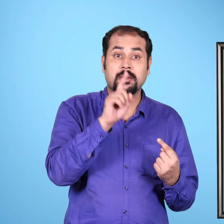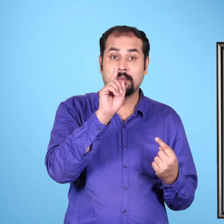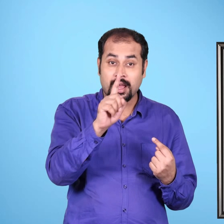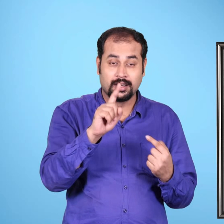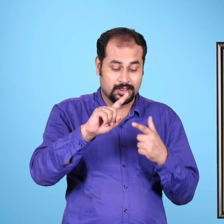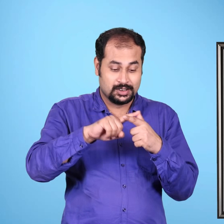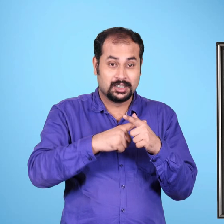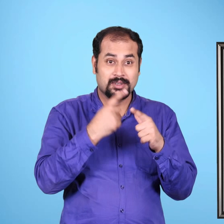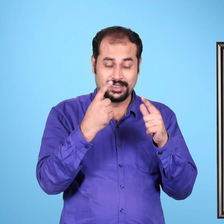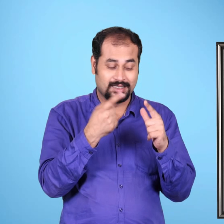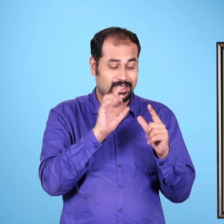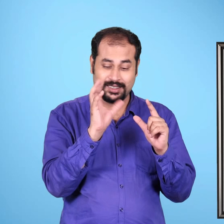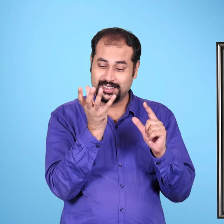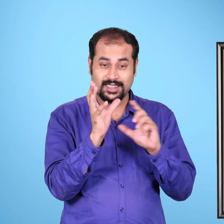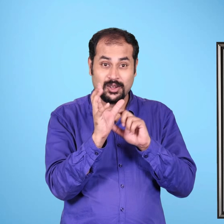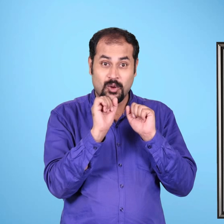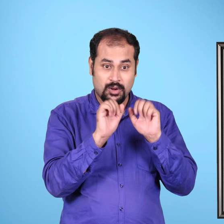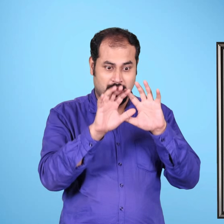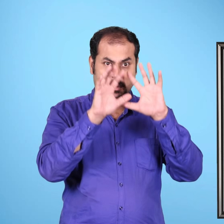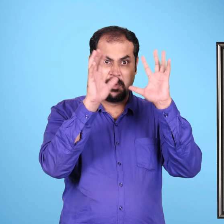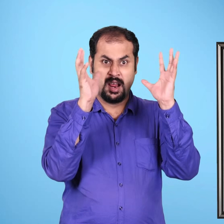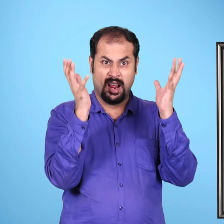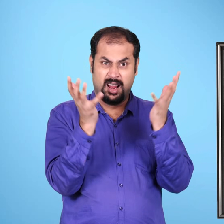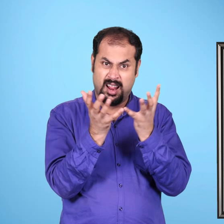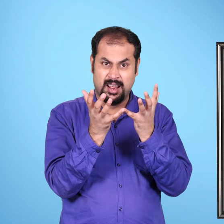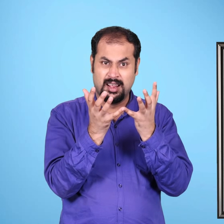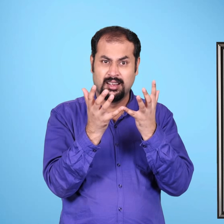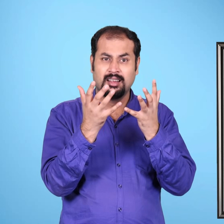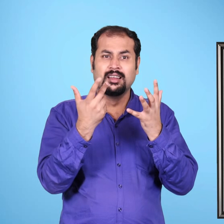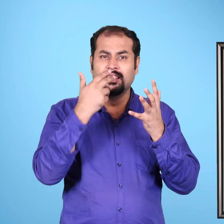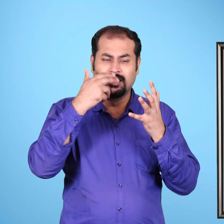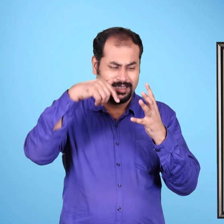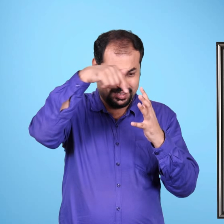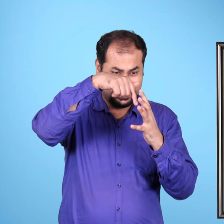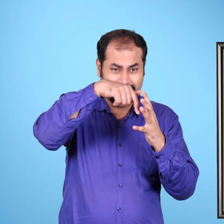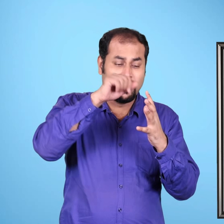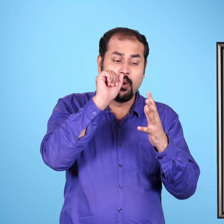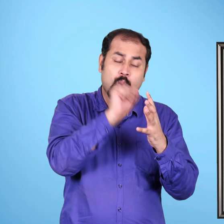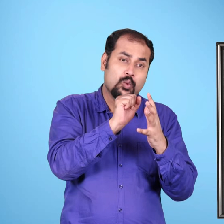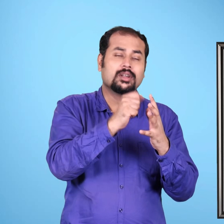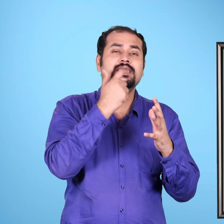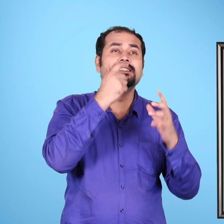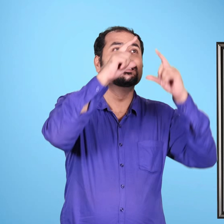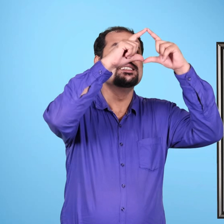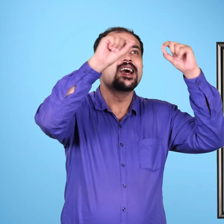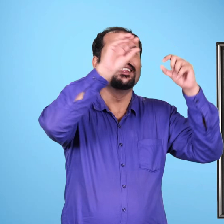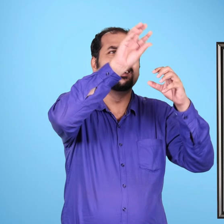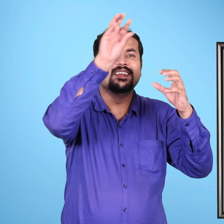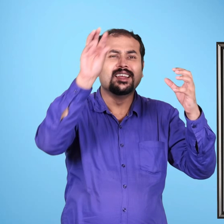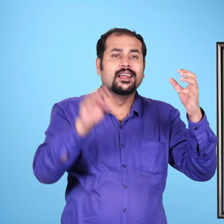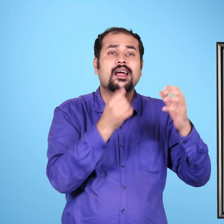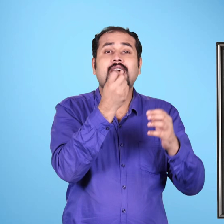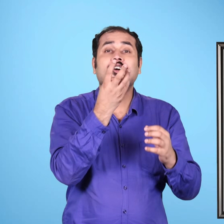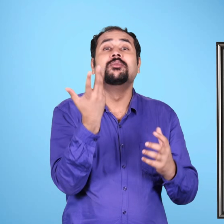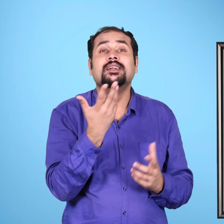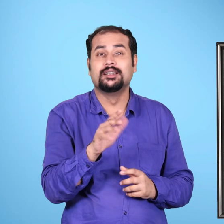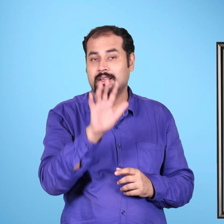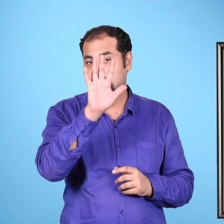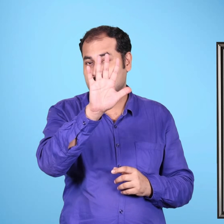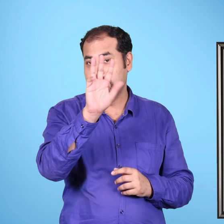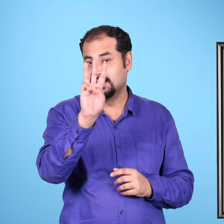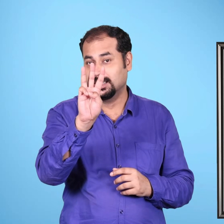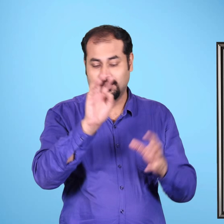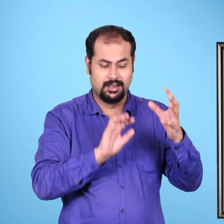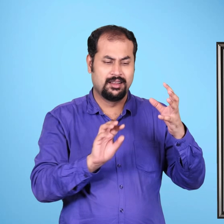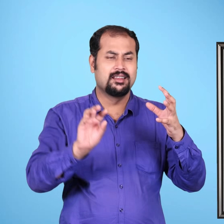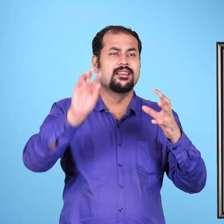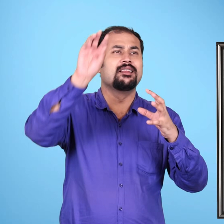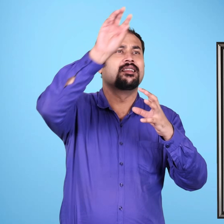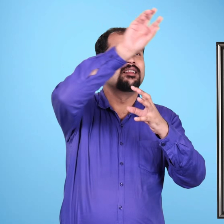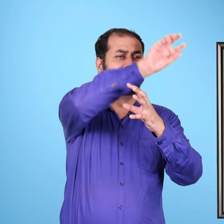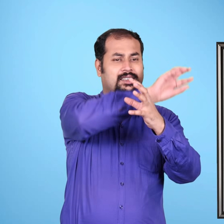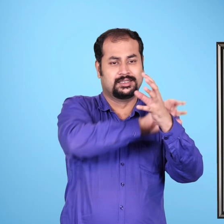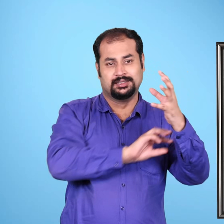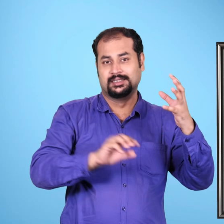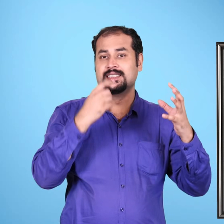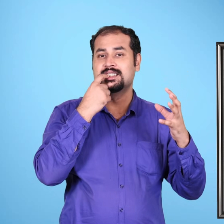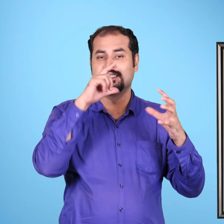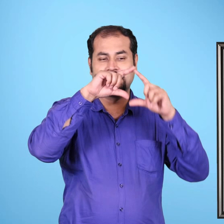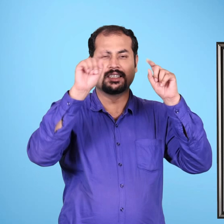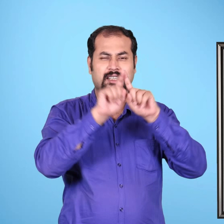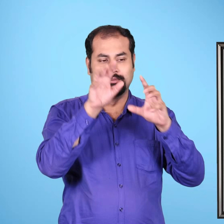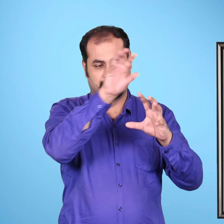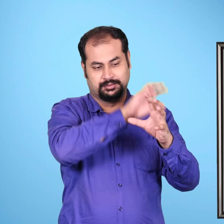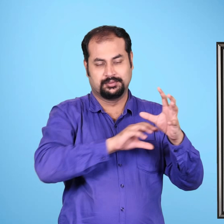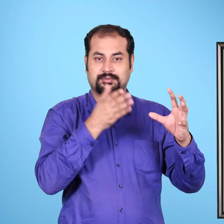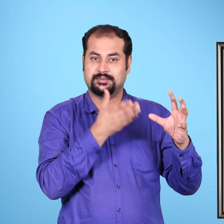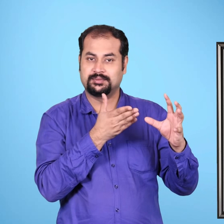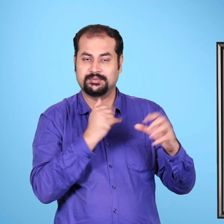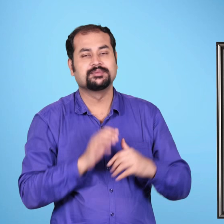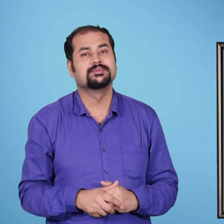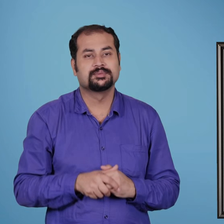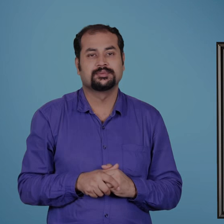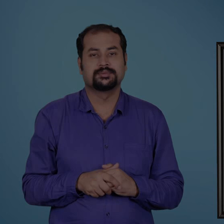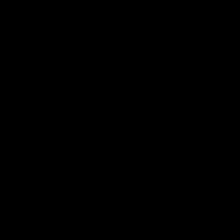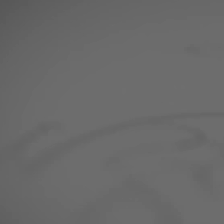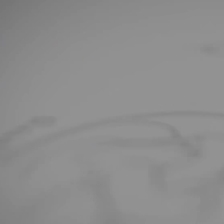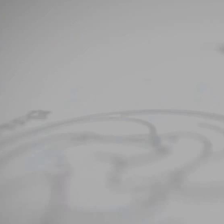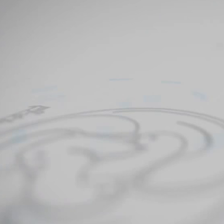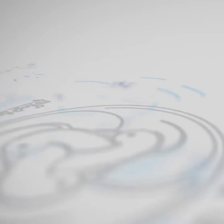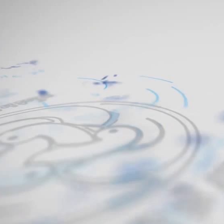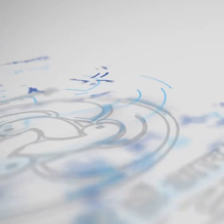It has around 53 moons.